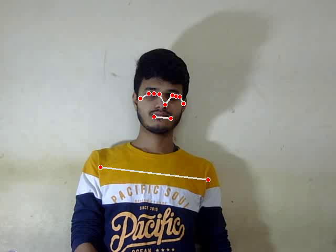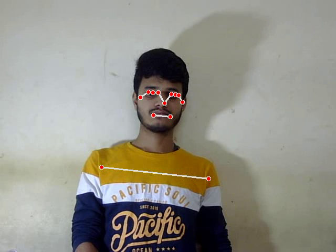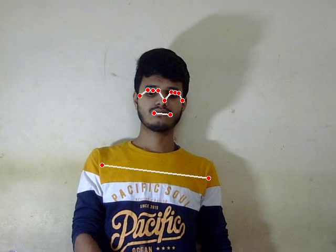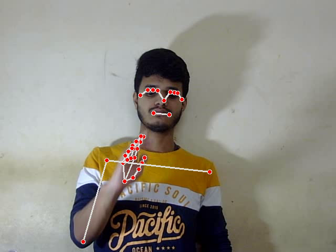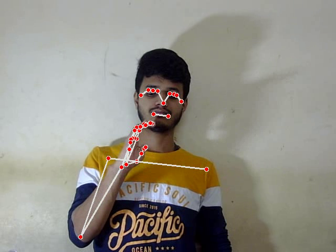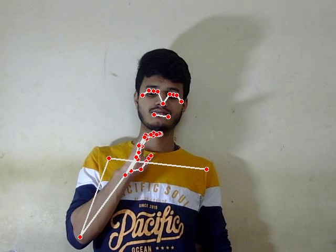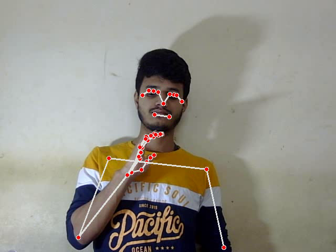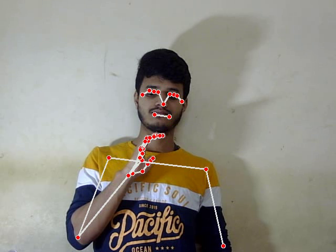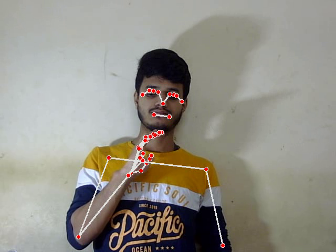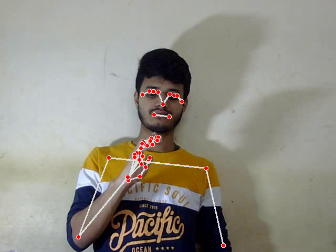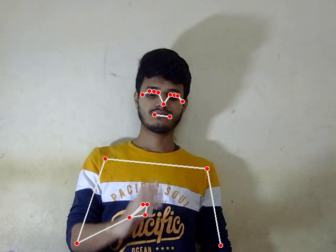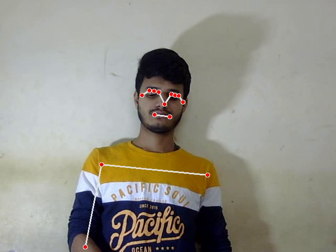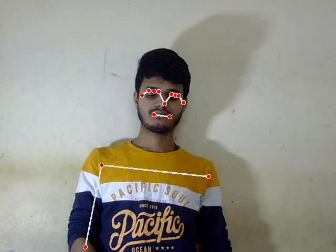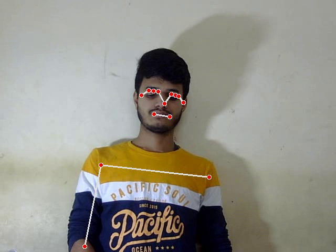fine